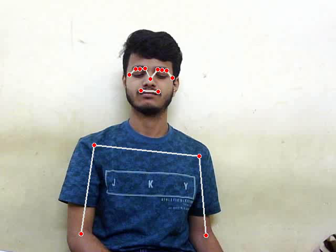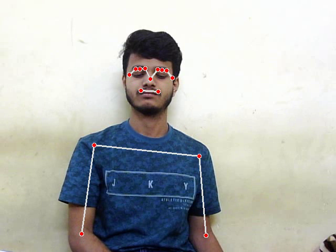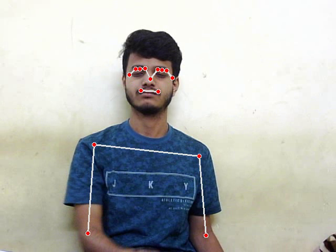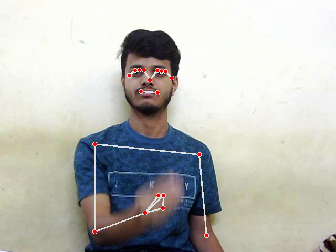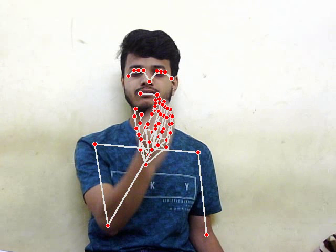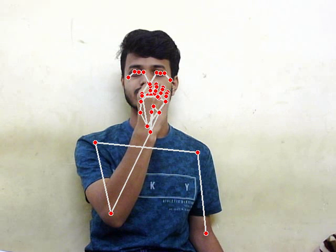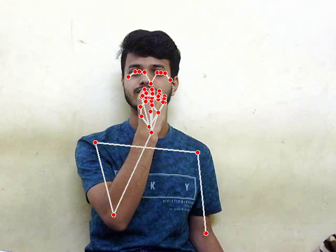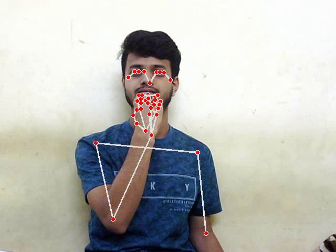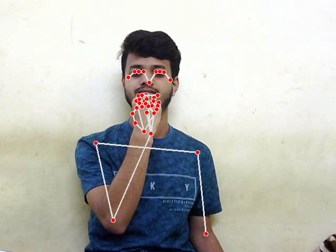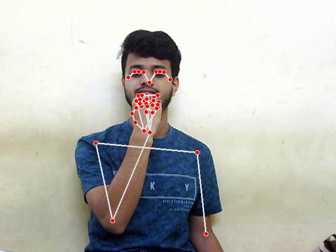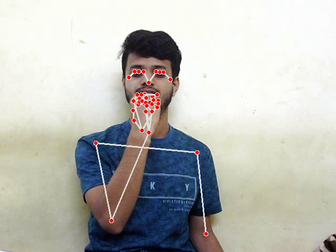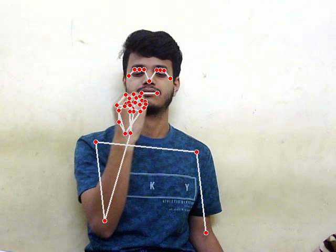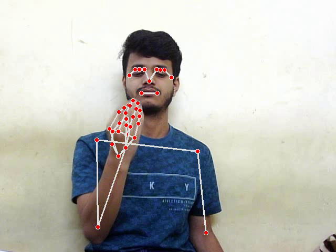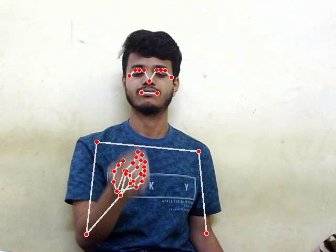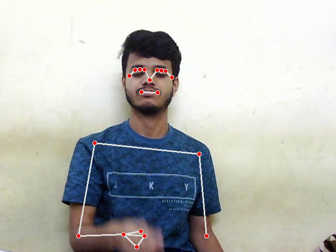eat